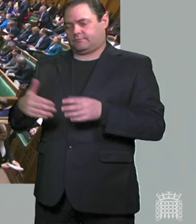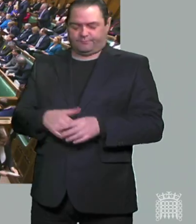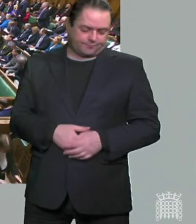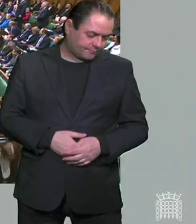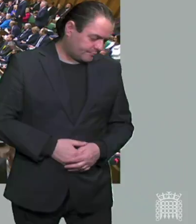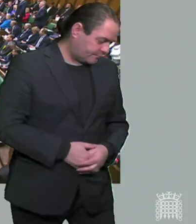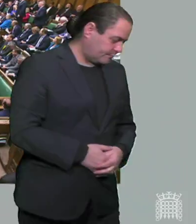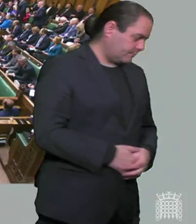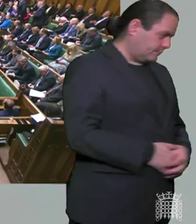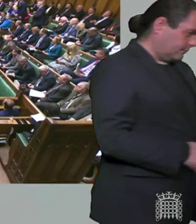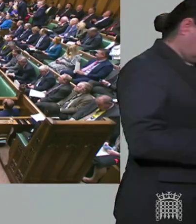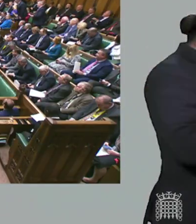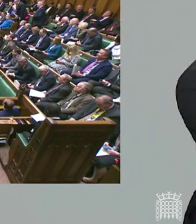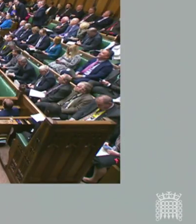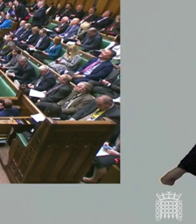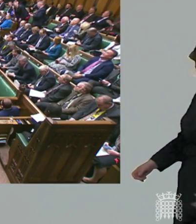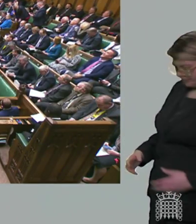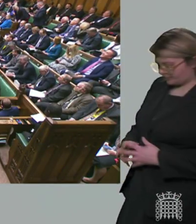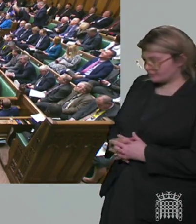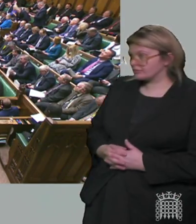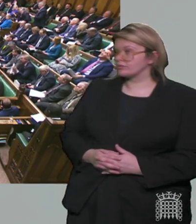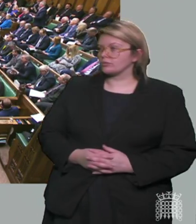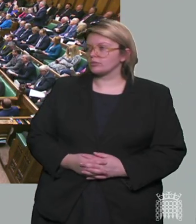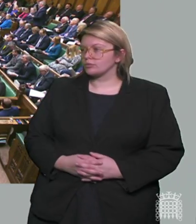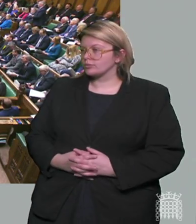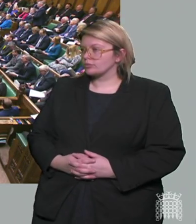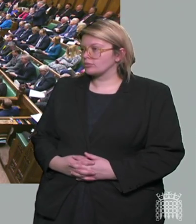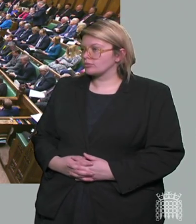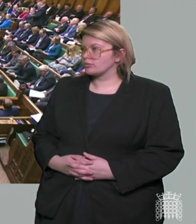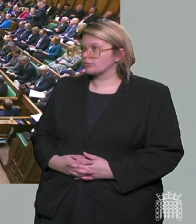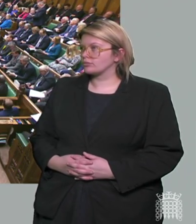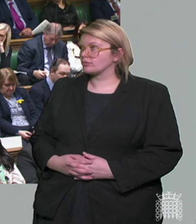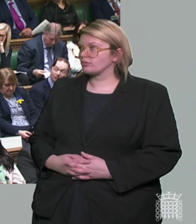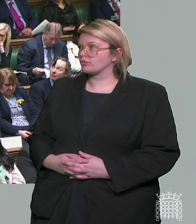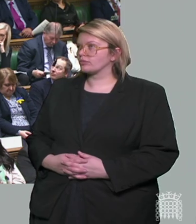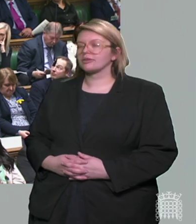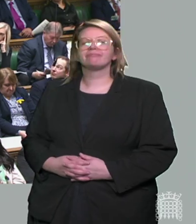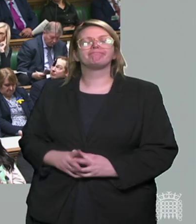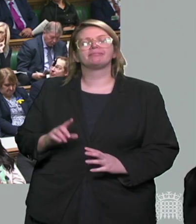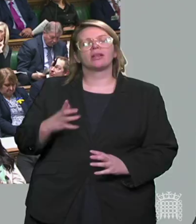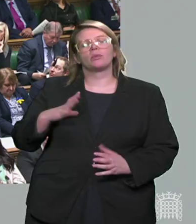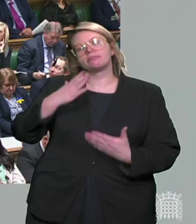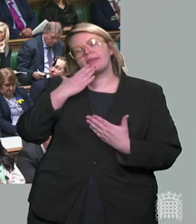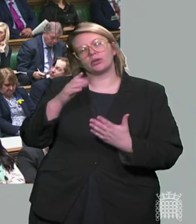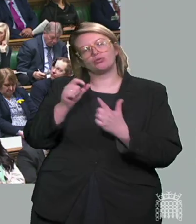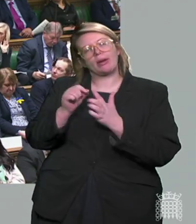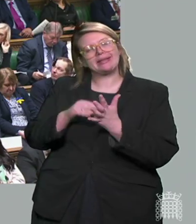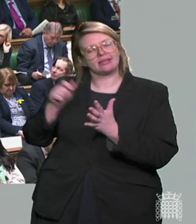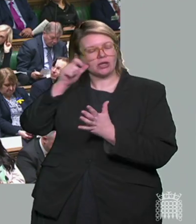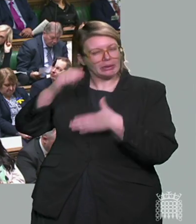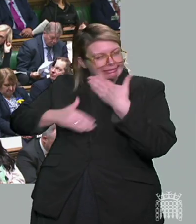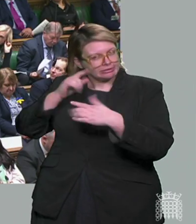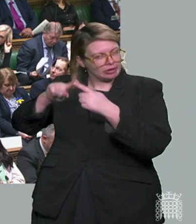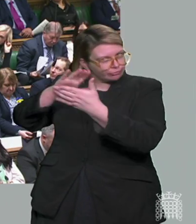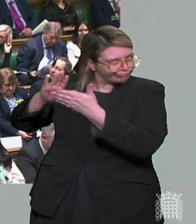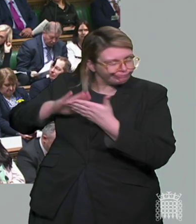will be announced in due course. Sir Jeffrey M. Donaldson I thank the Prime Minister for his efforts in relation to the Northern Ireland protocol.